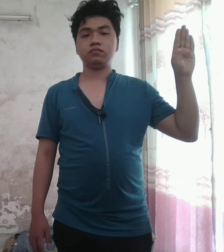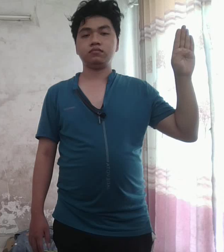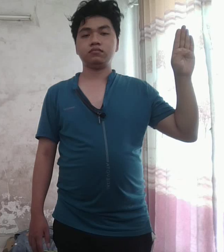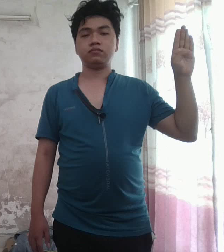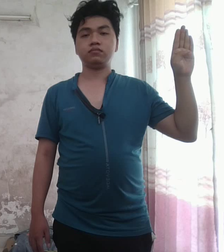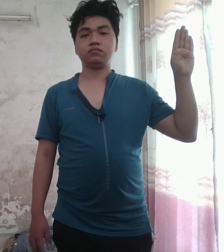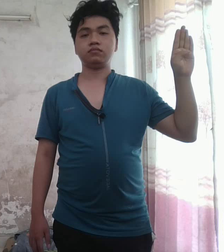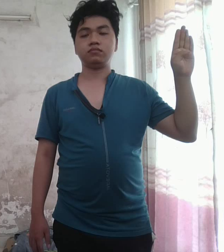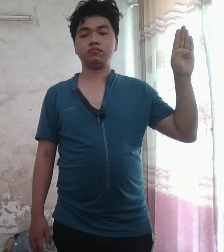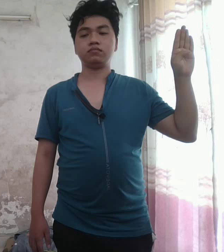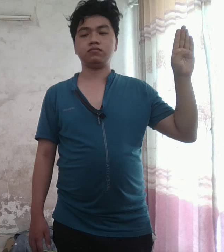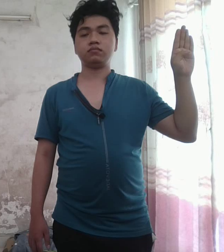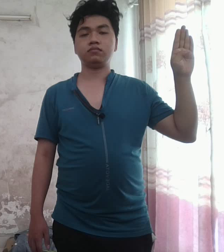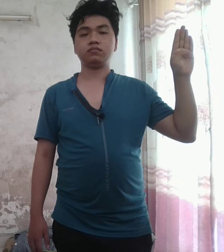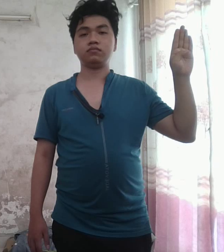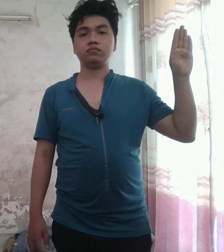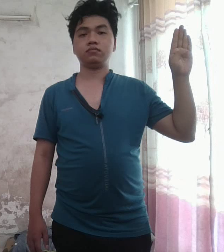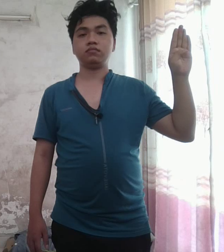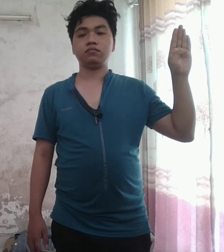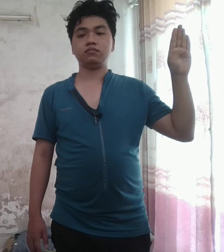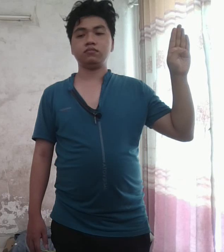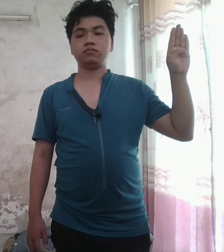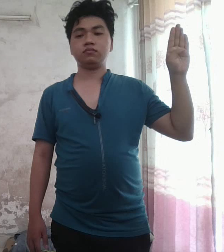b